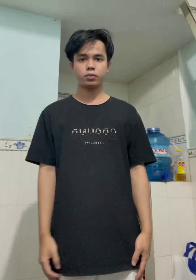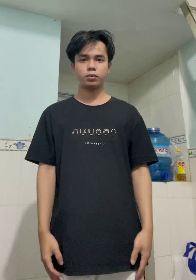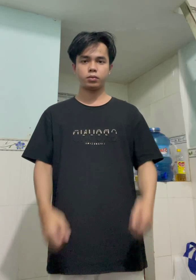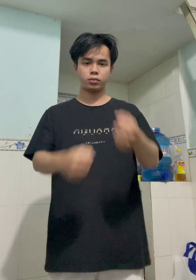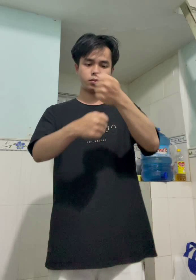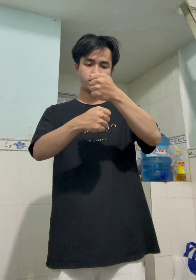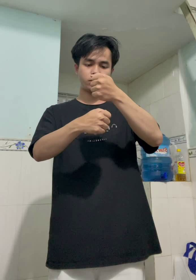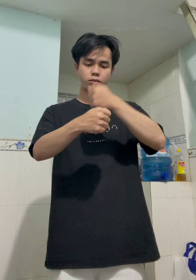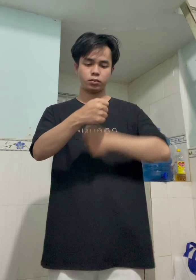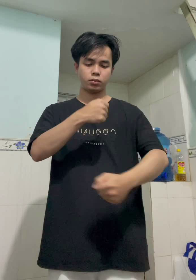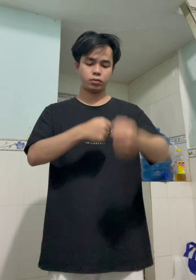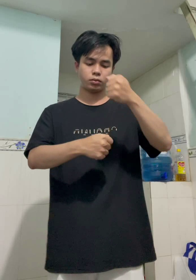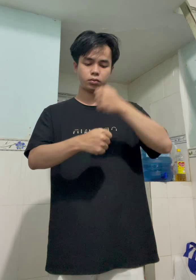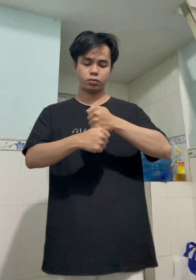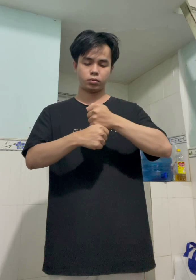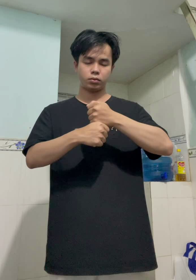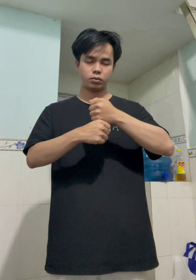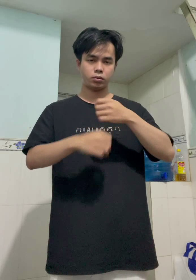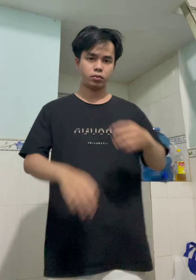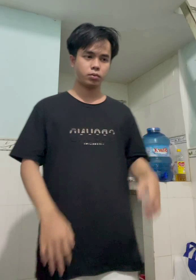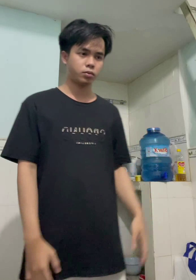nam